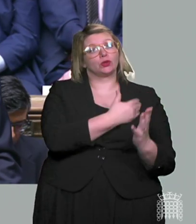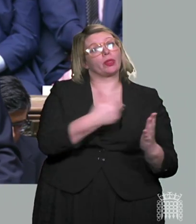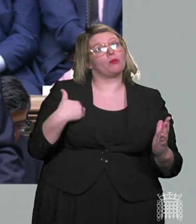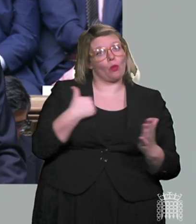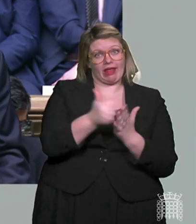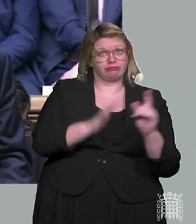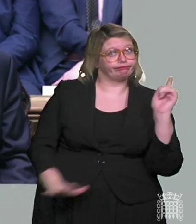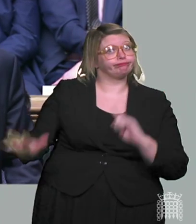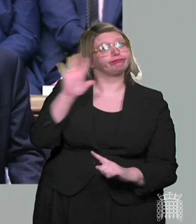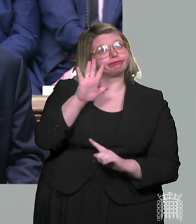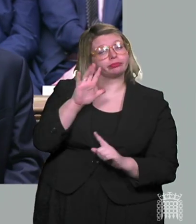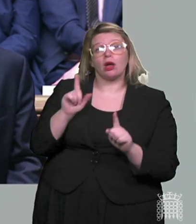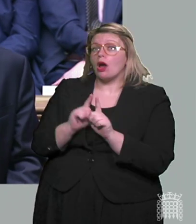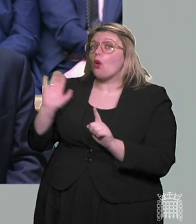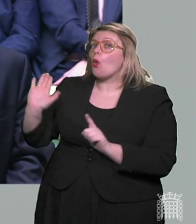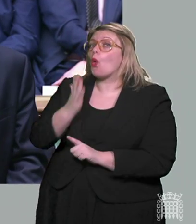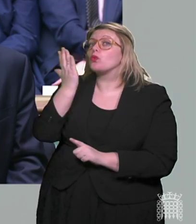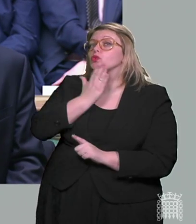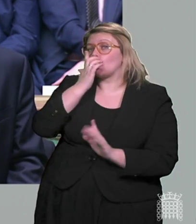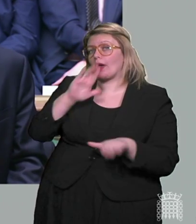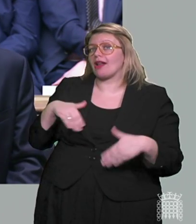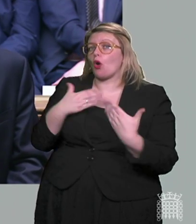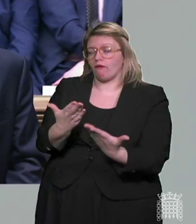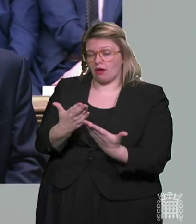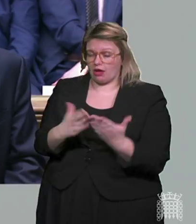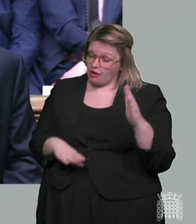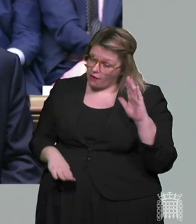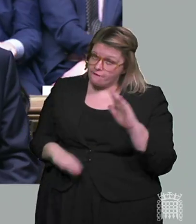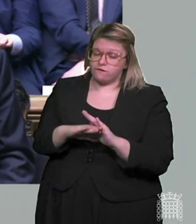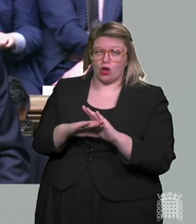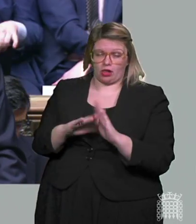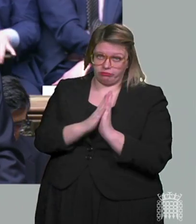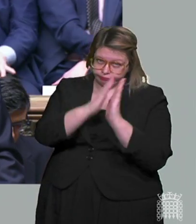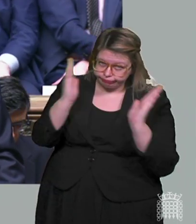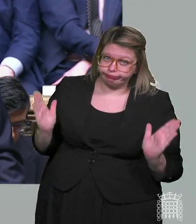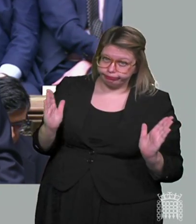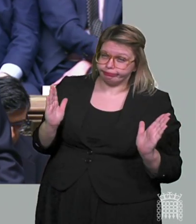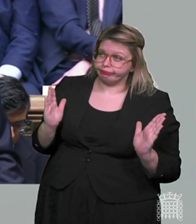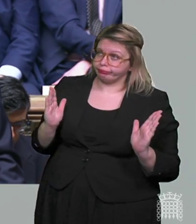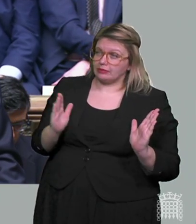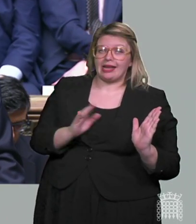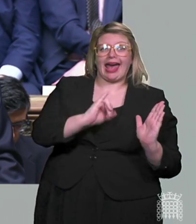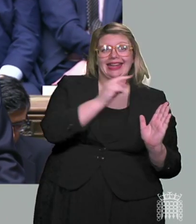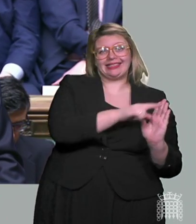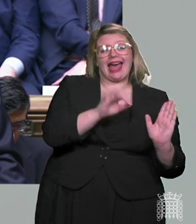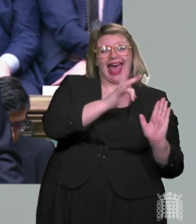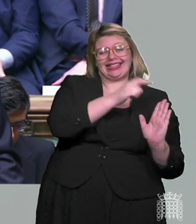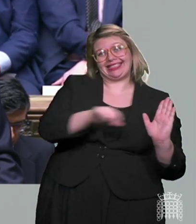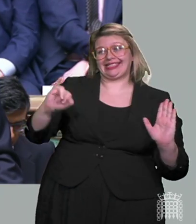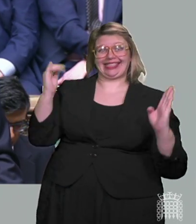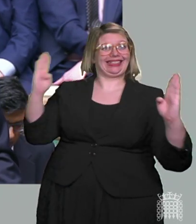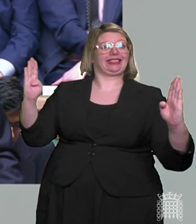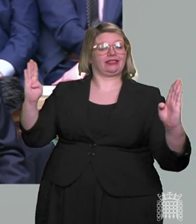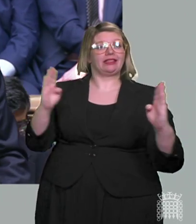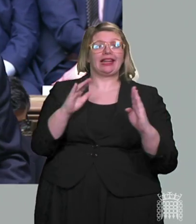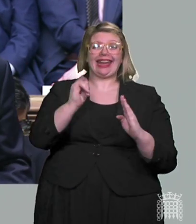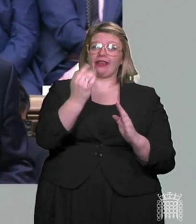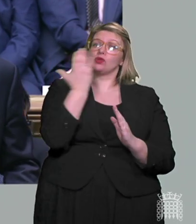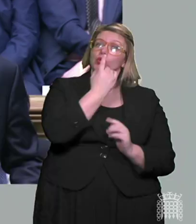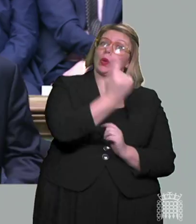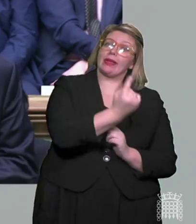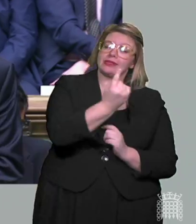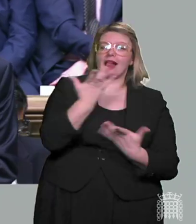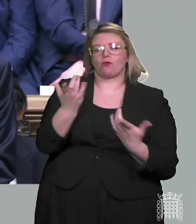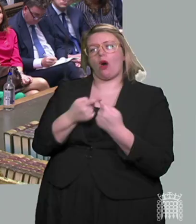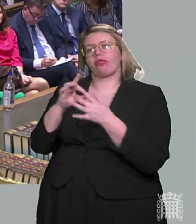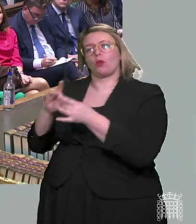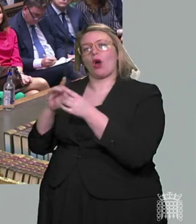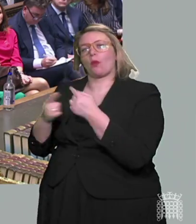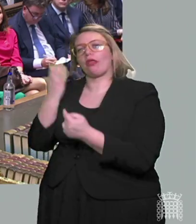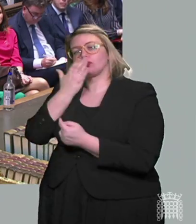Our ambition is that all schools will start to offer a full wraparound offer, either on their own or in partnership with other schools, by September 2026.